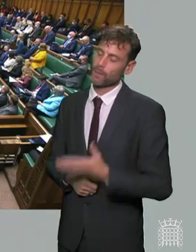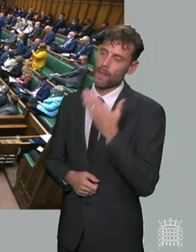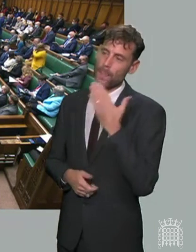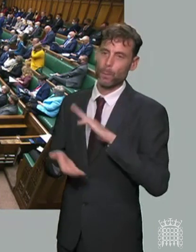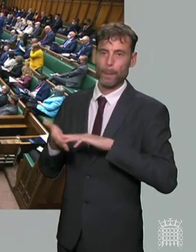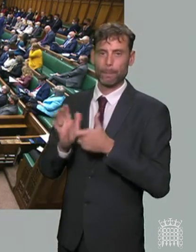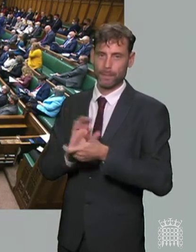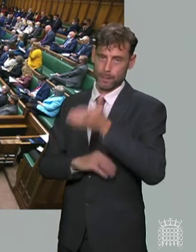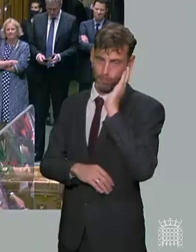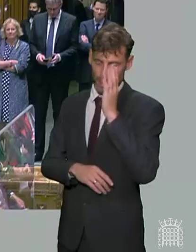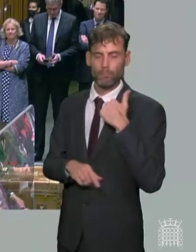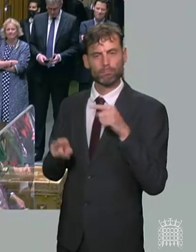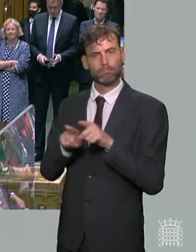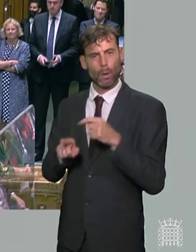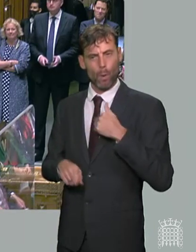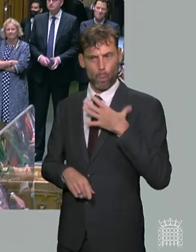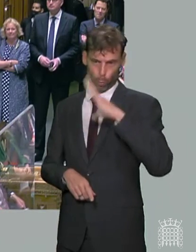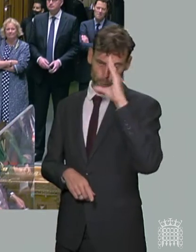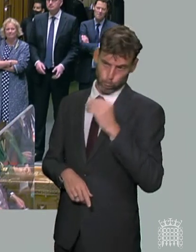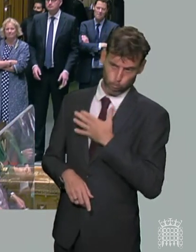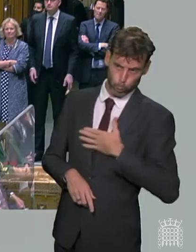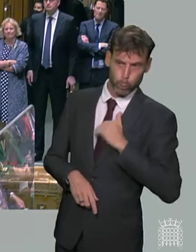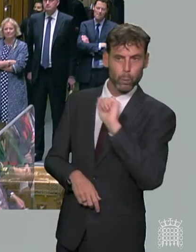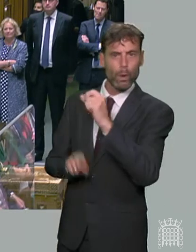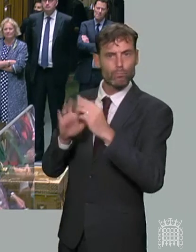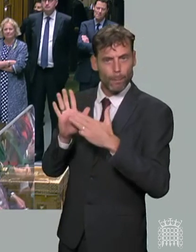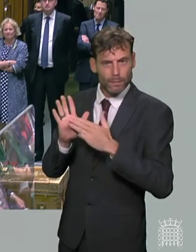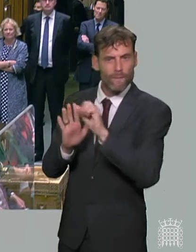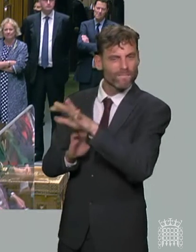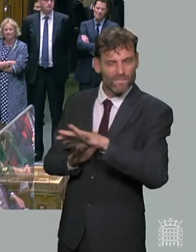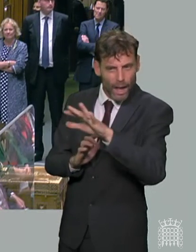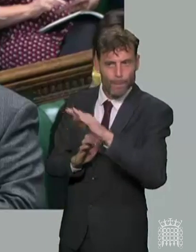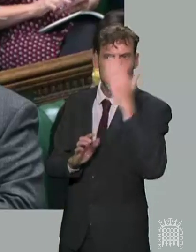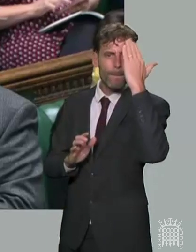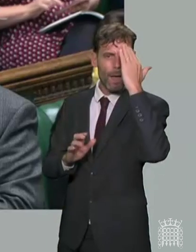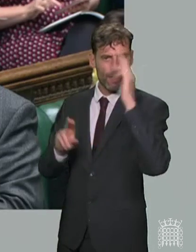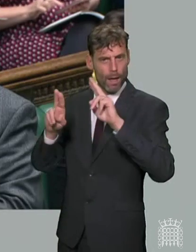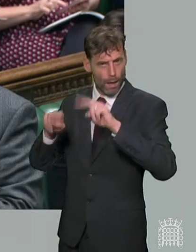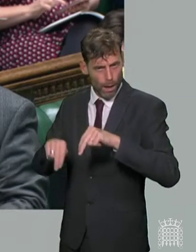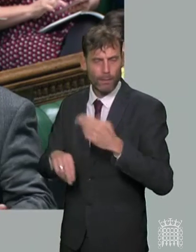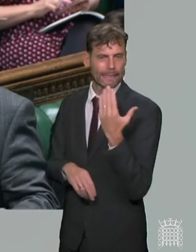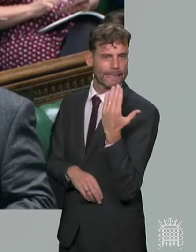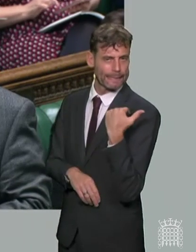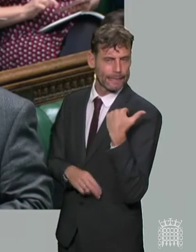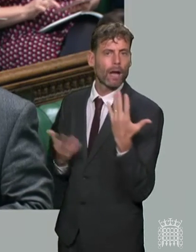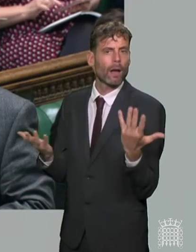I pass on my condolences to the Prime Minister and his family on the sad loss of his mother the other day.